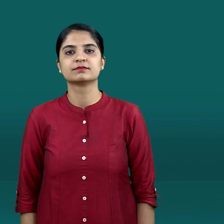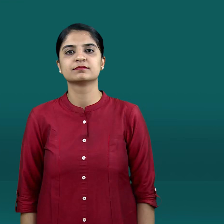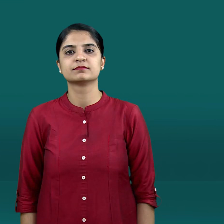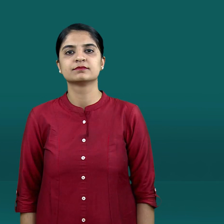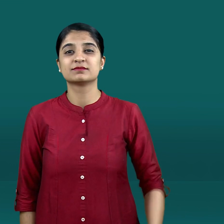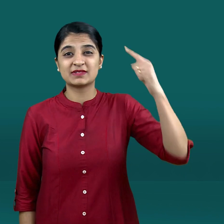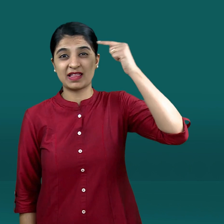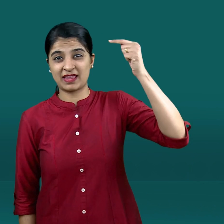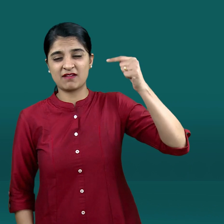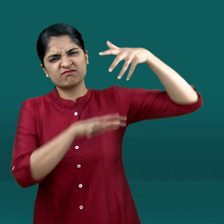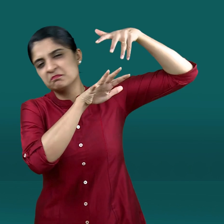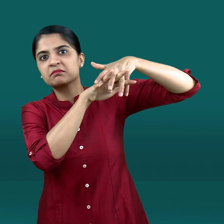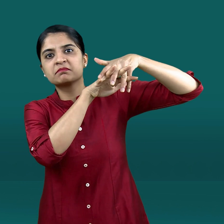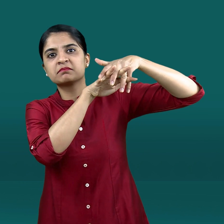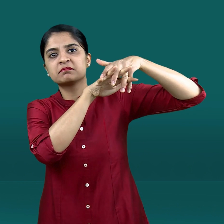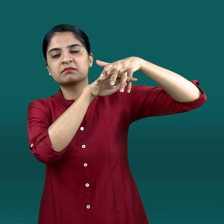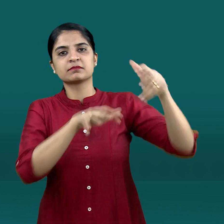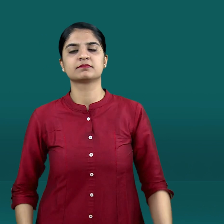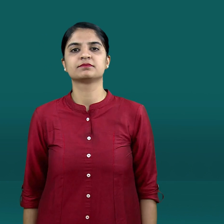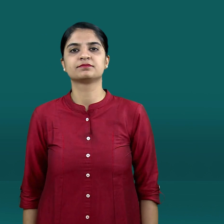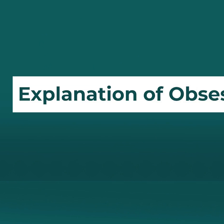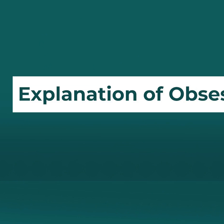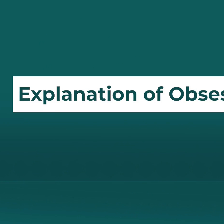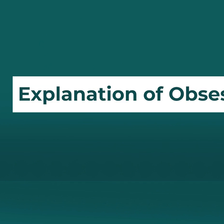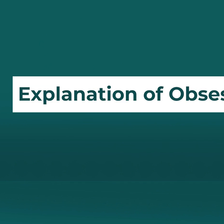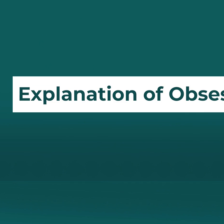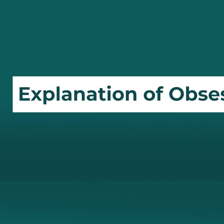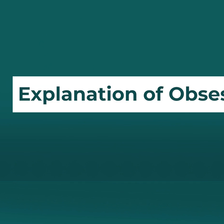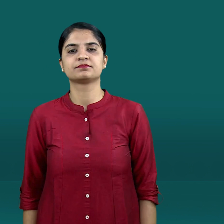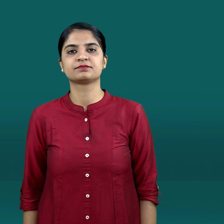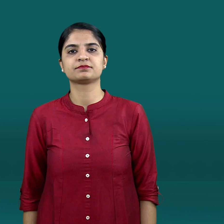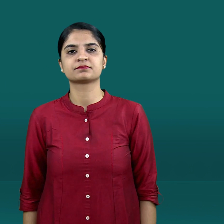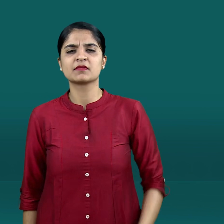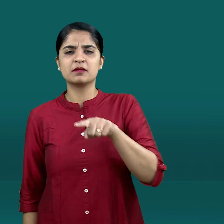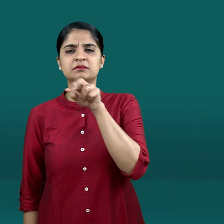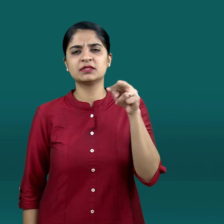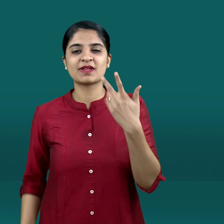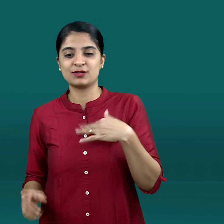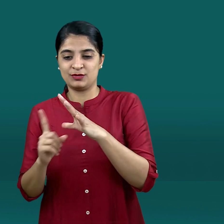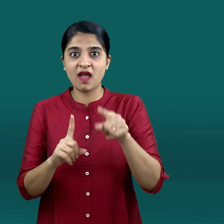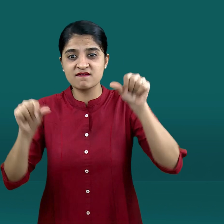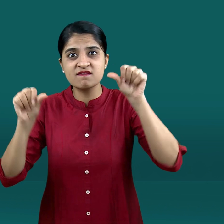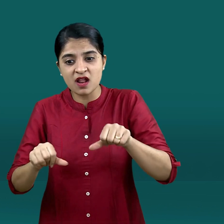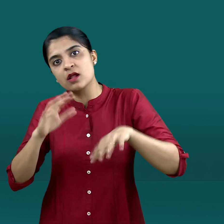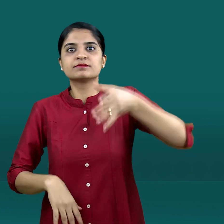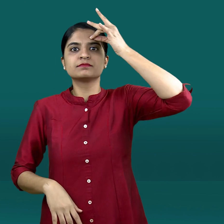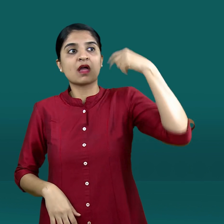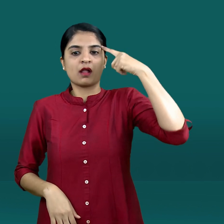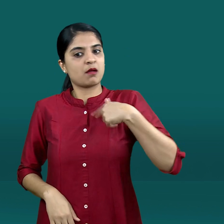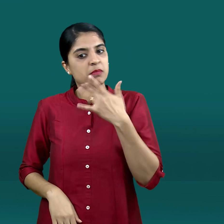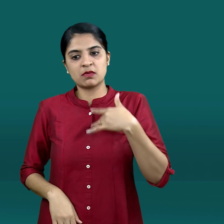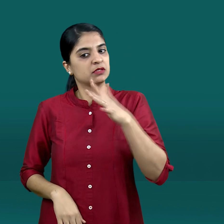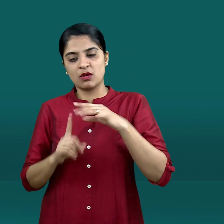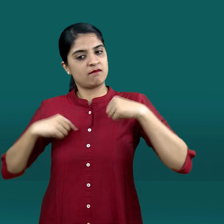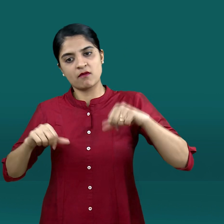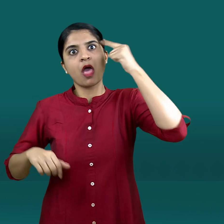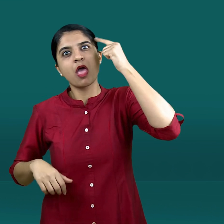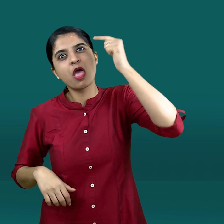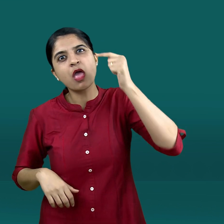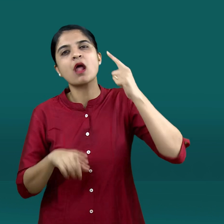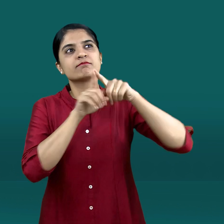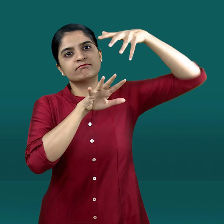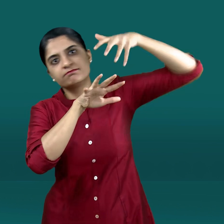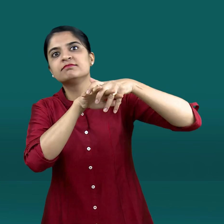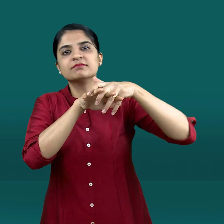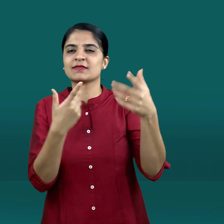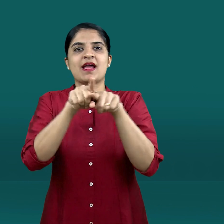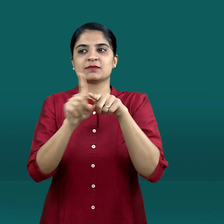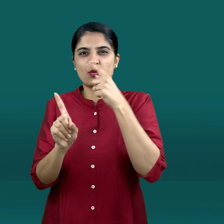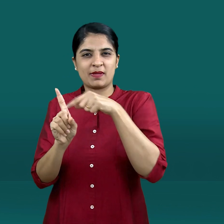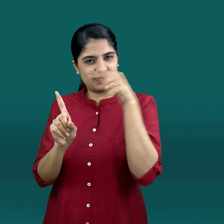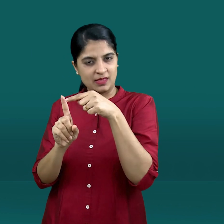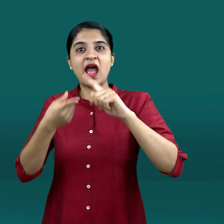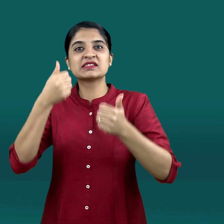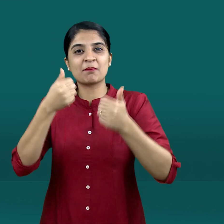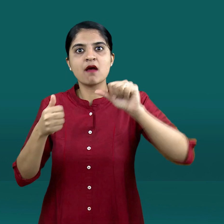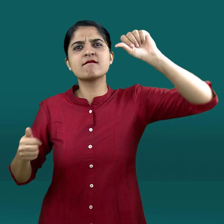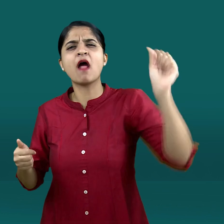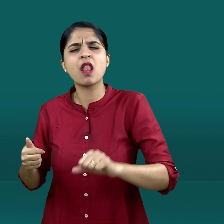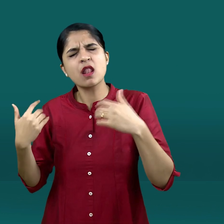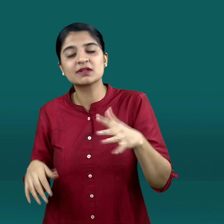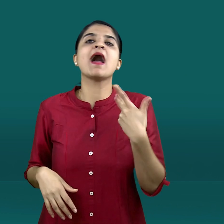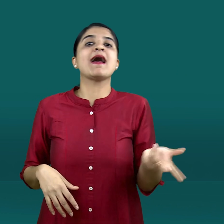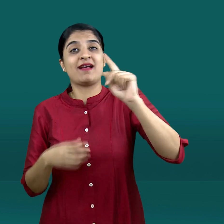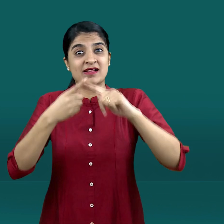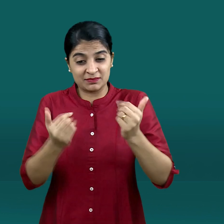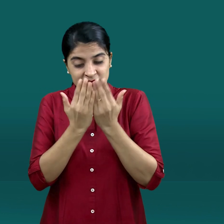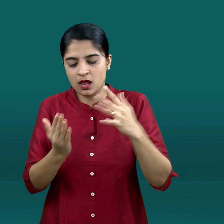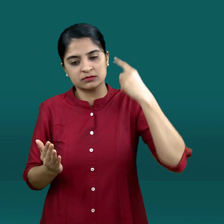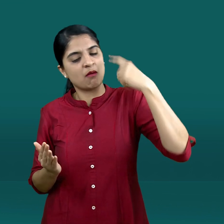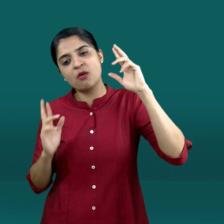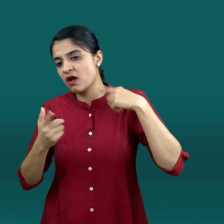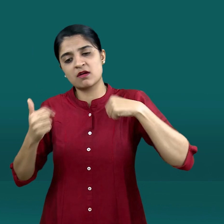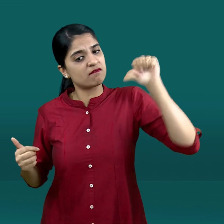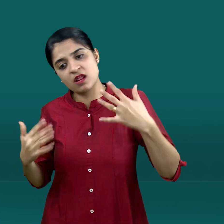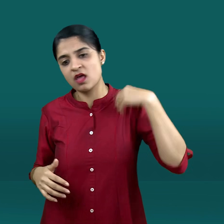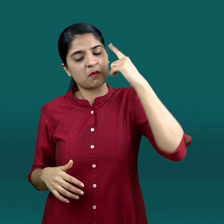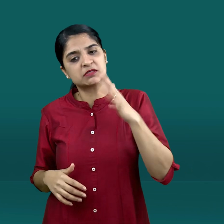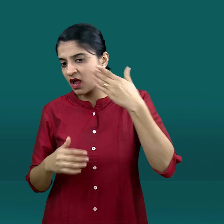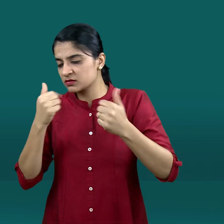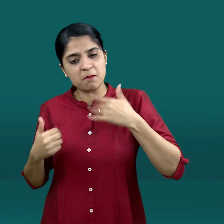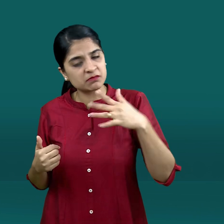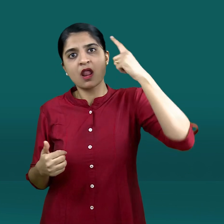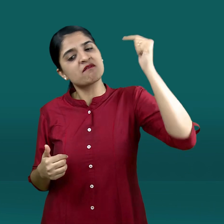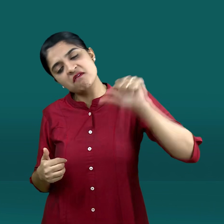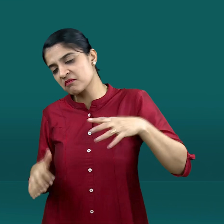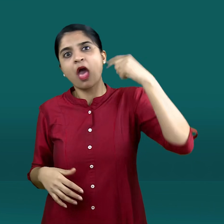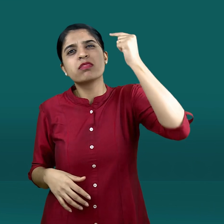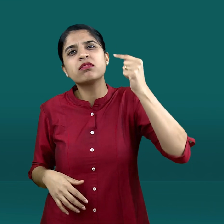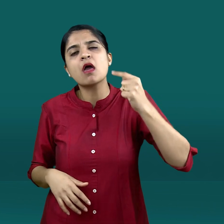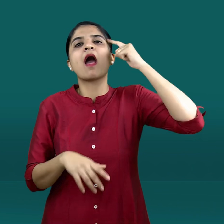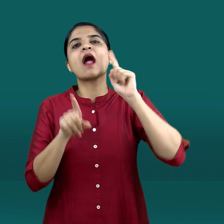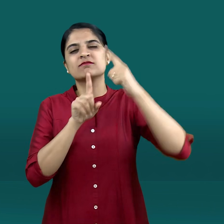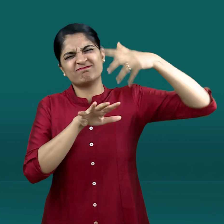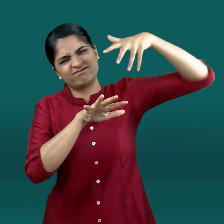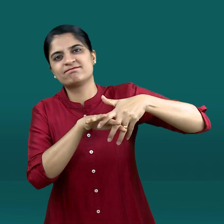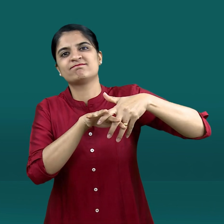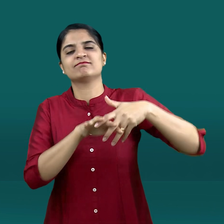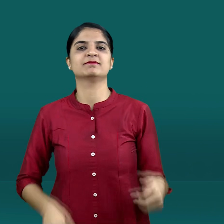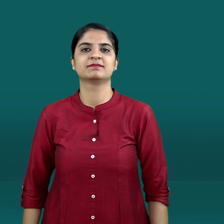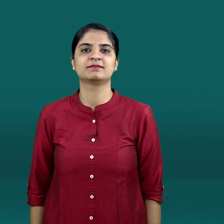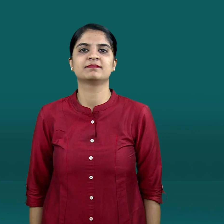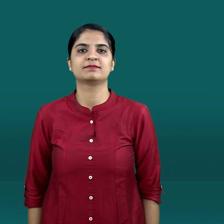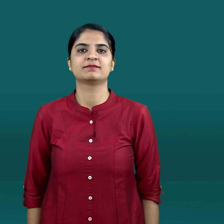Obsessive thoughts